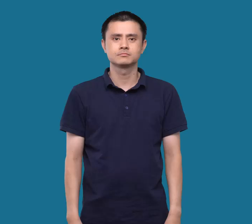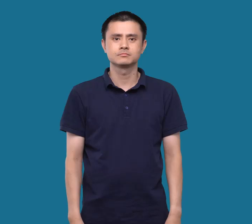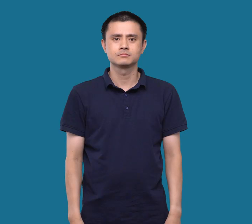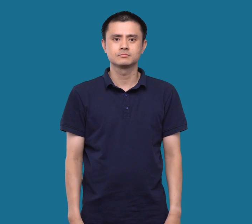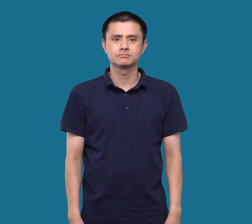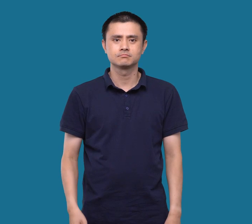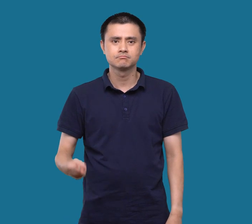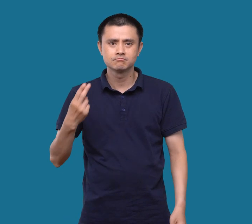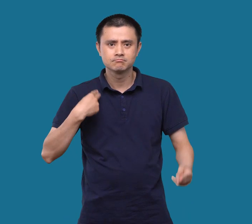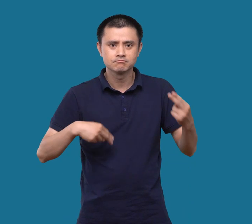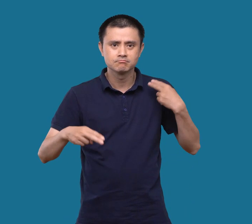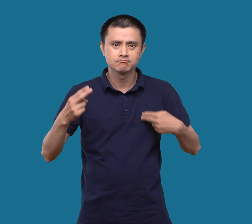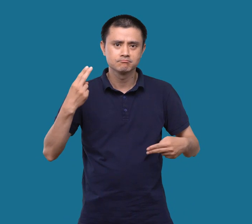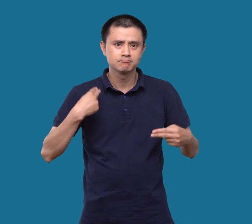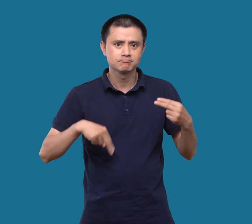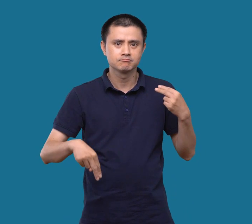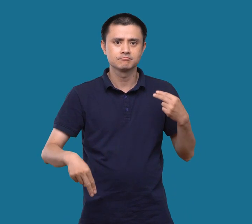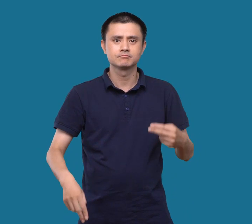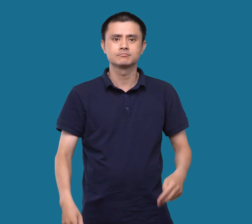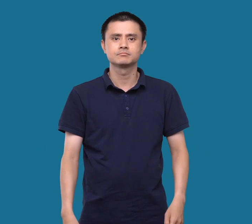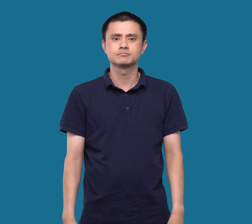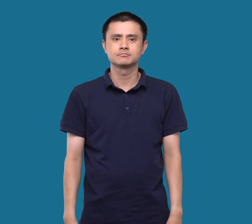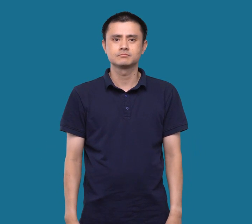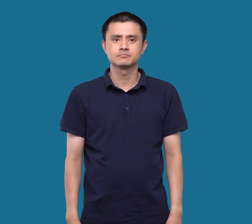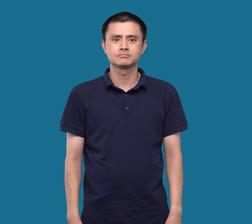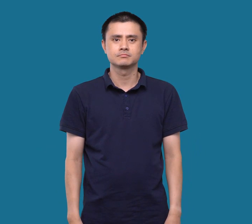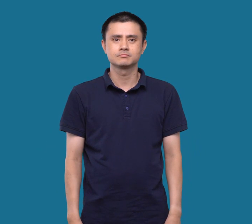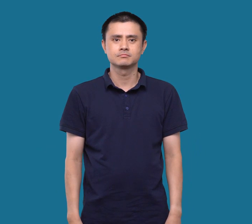nghệ thuật